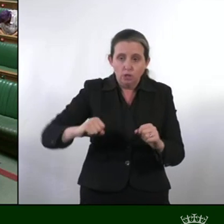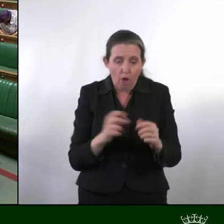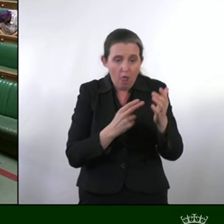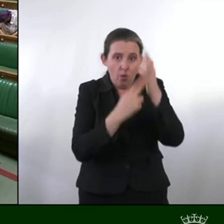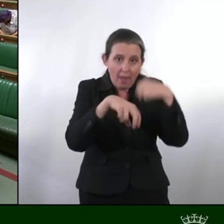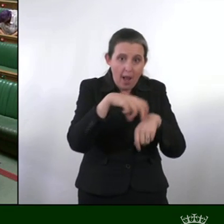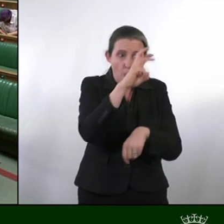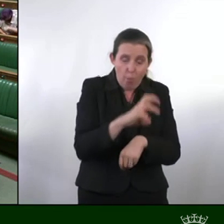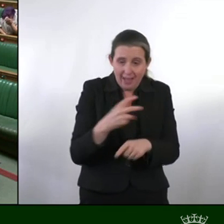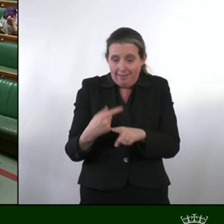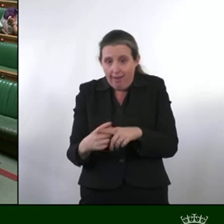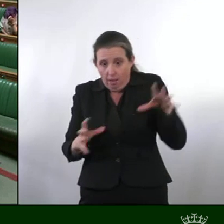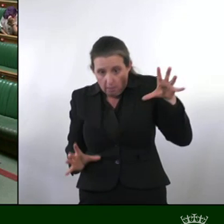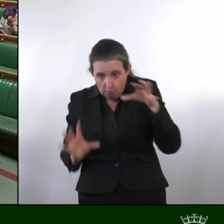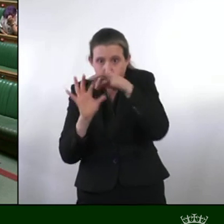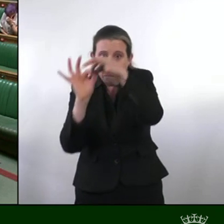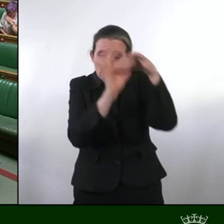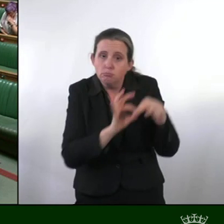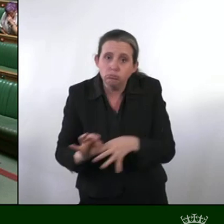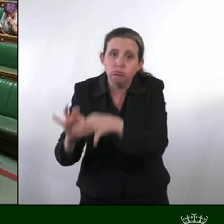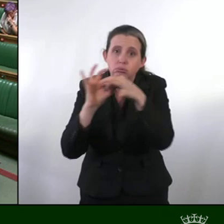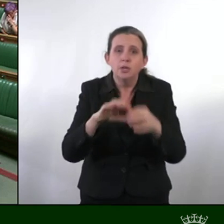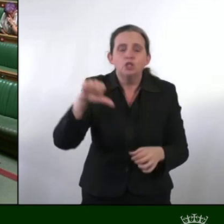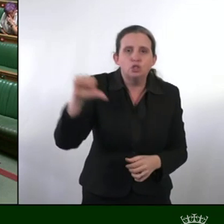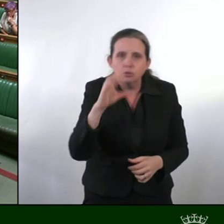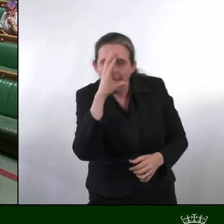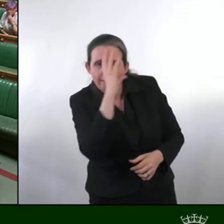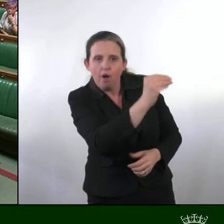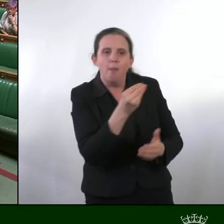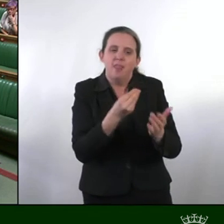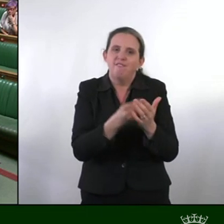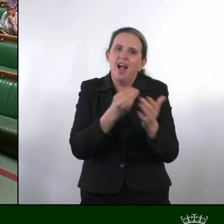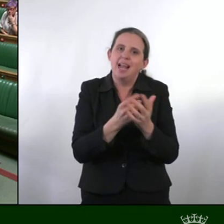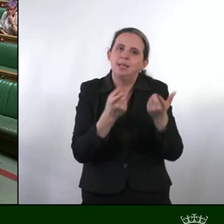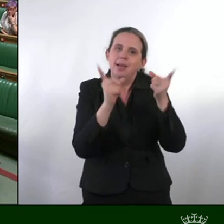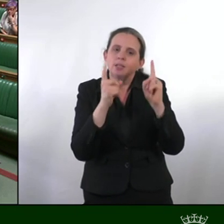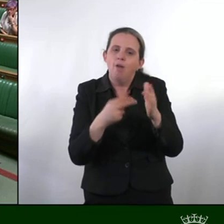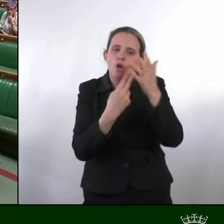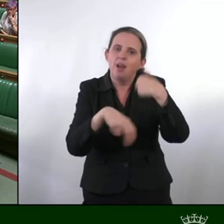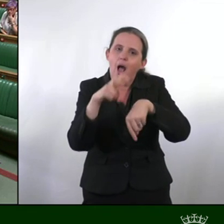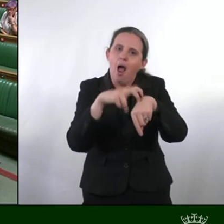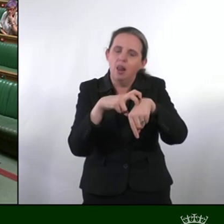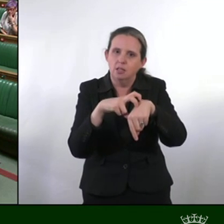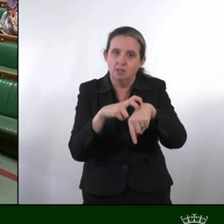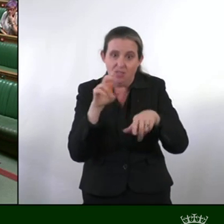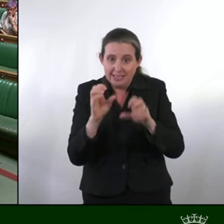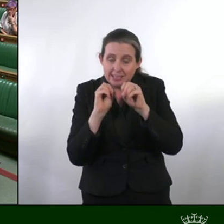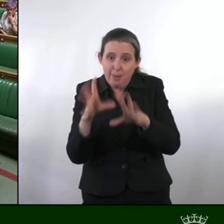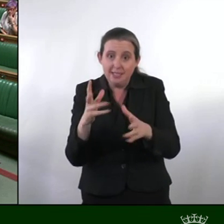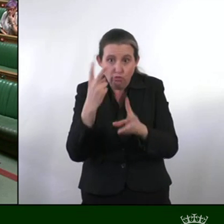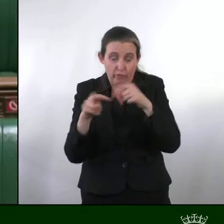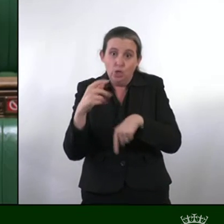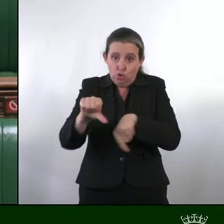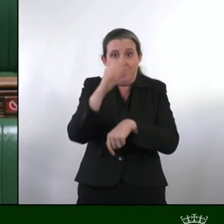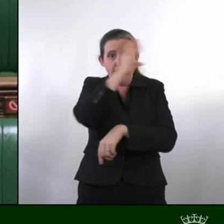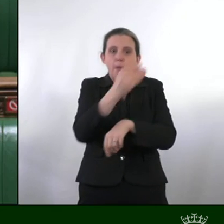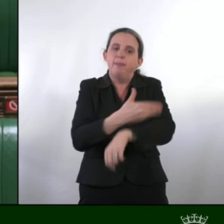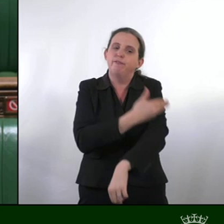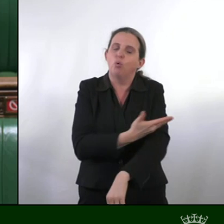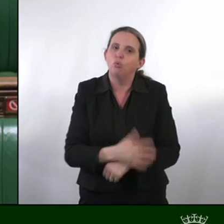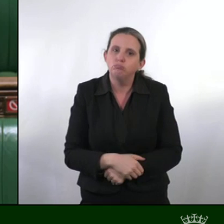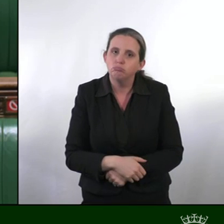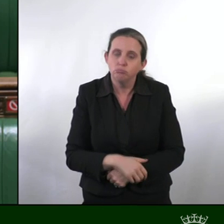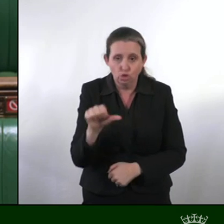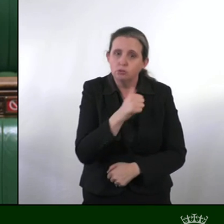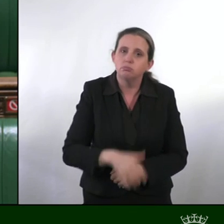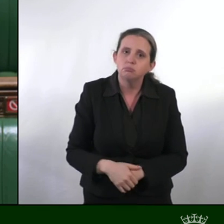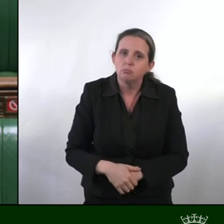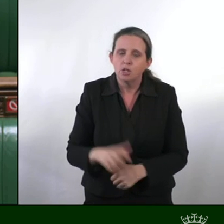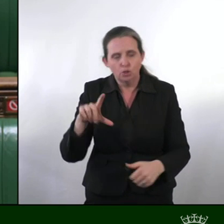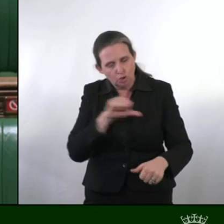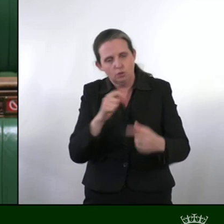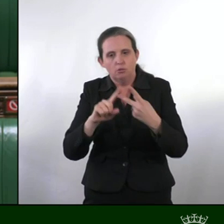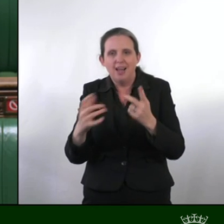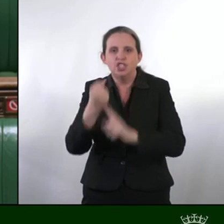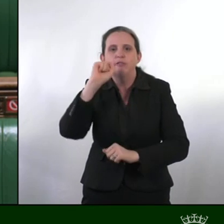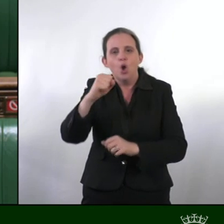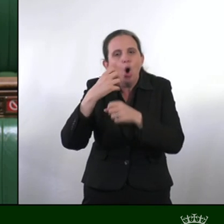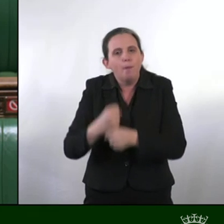That means informing the Finance Minister of Northern Ireland about the shorter timescale for this spending review ahead of time and fulfilling the “New Decade, New Approach” commitments.